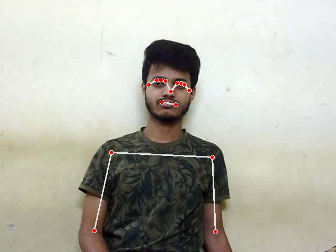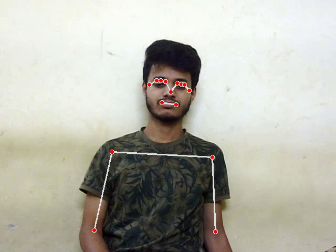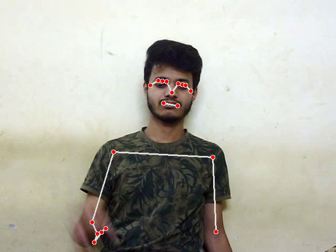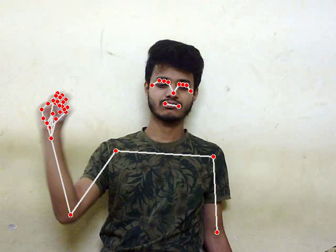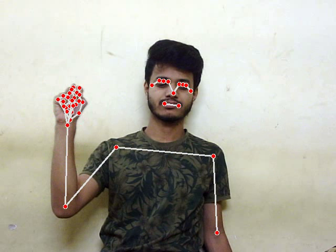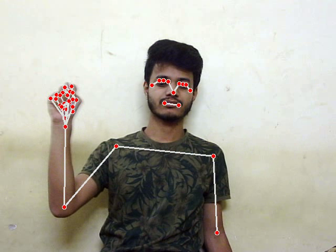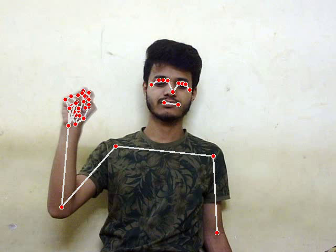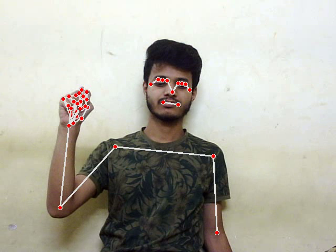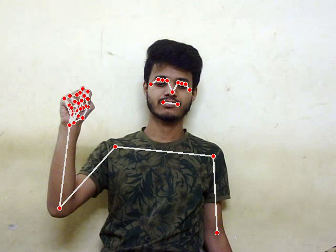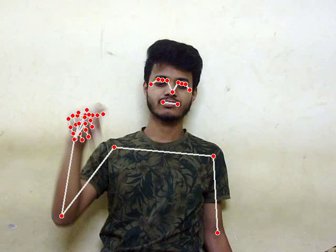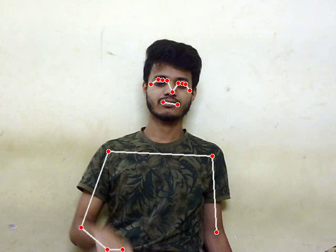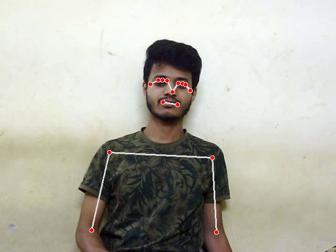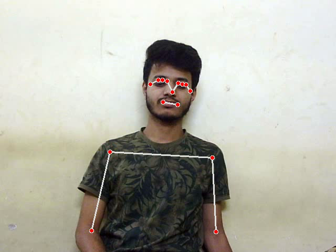bathroom